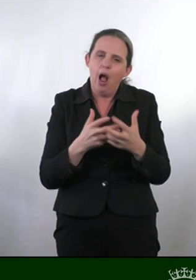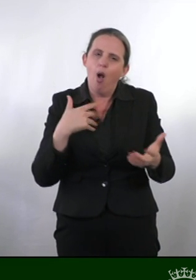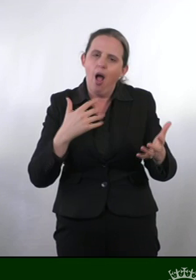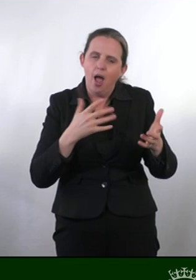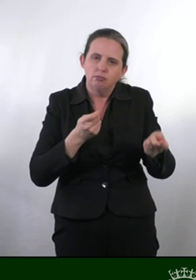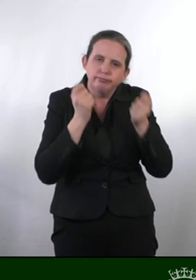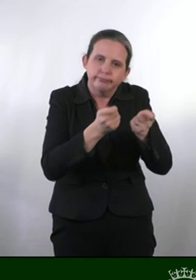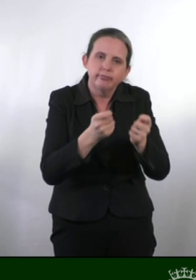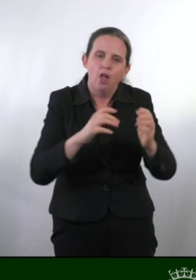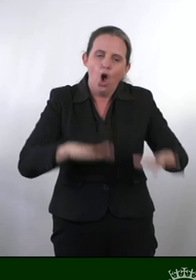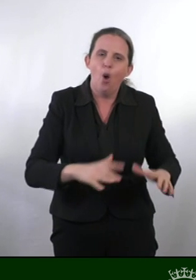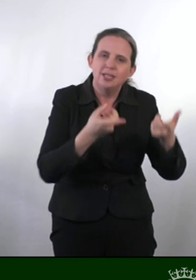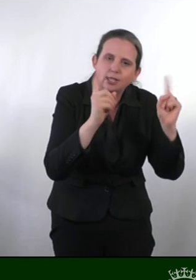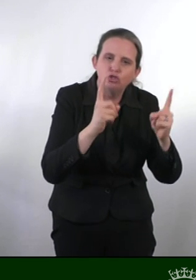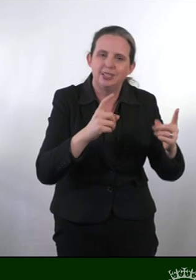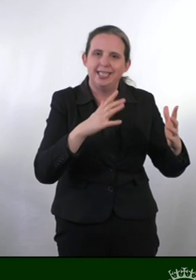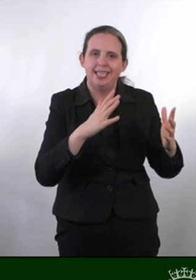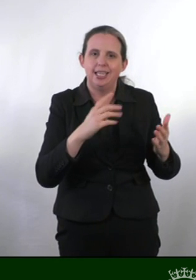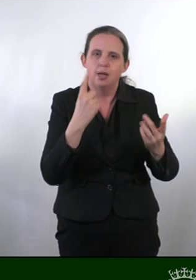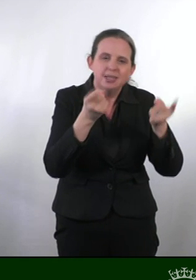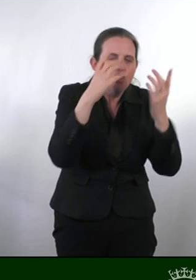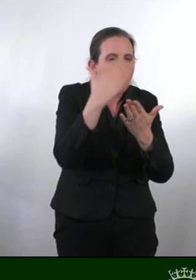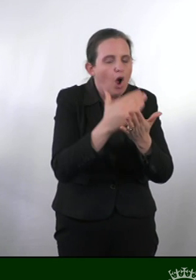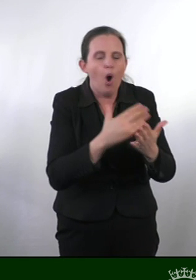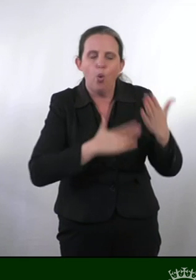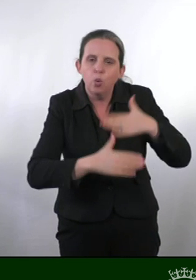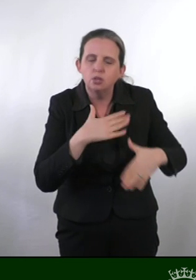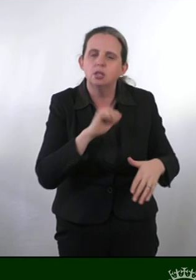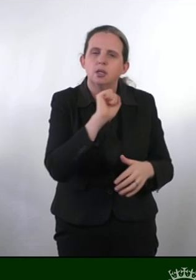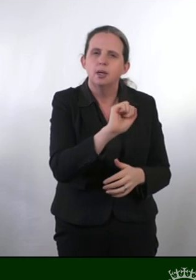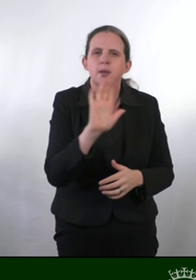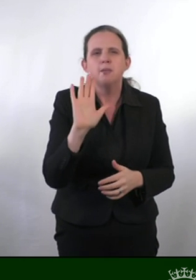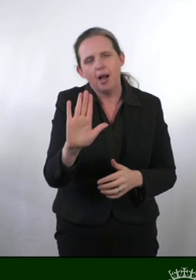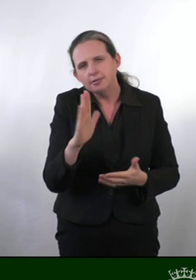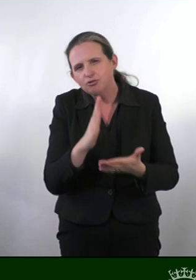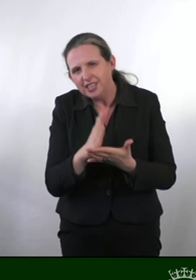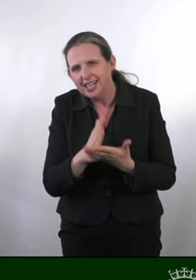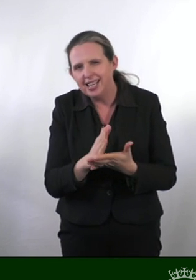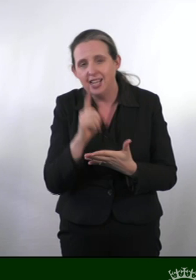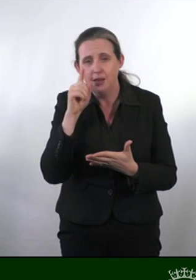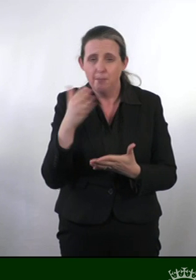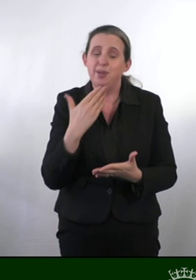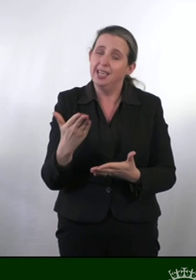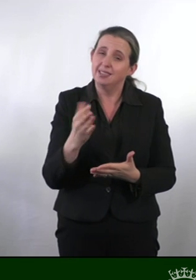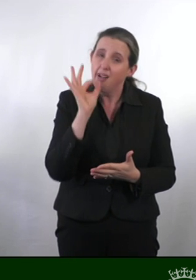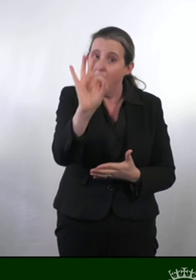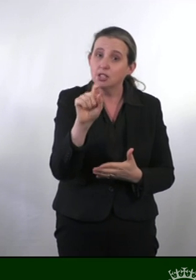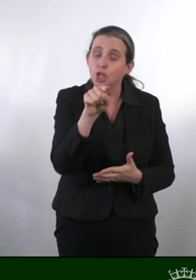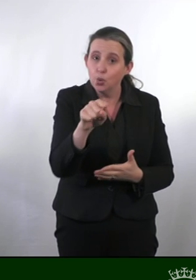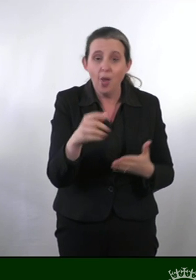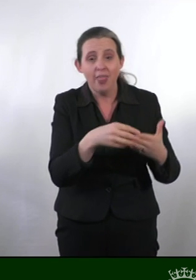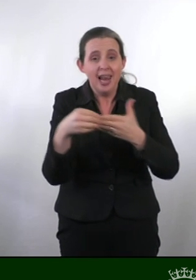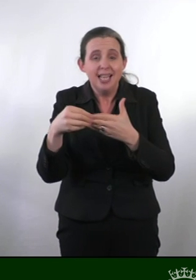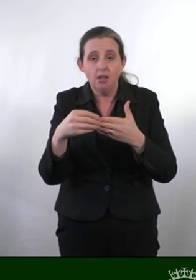I would take them a lot more seriously, frankly, if the Leader of the Opposition could explain why the right hon.